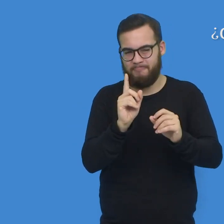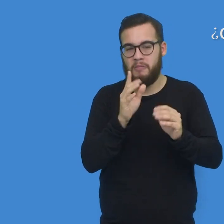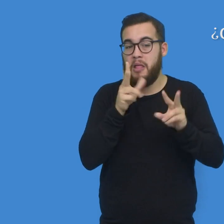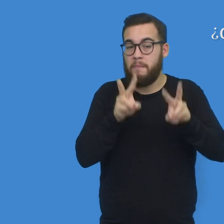motivo